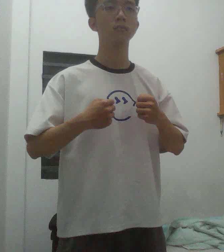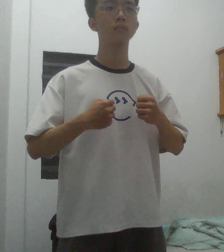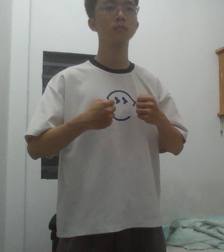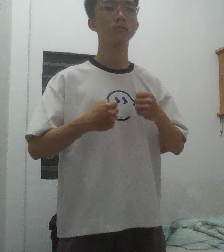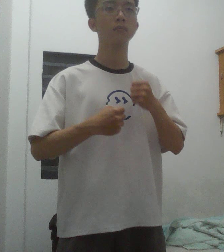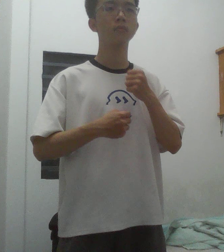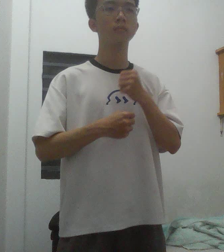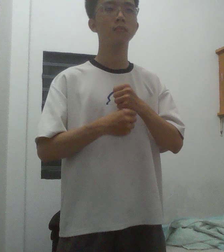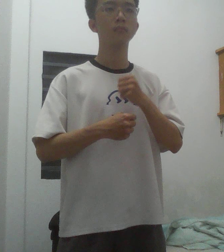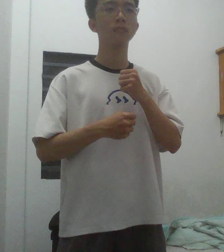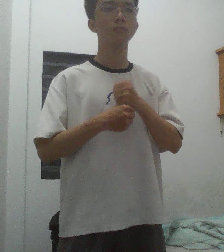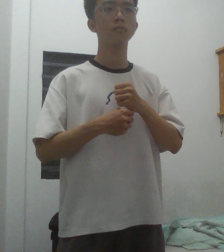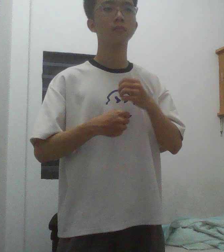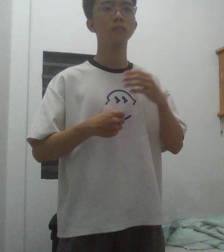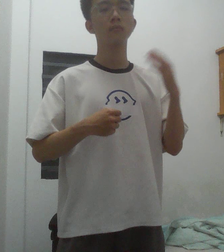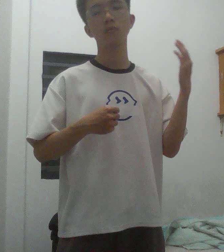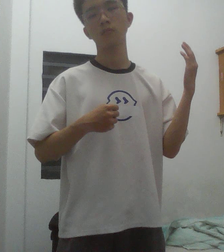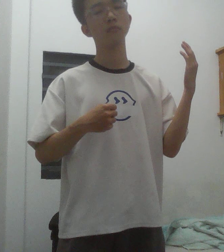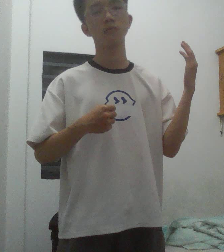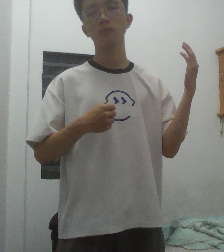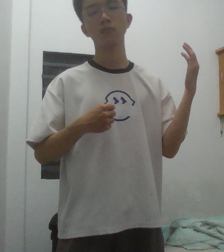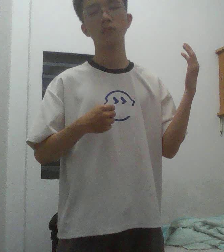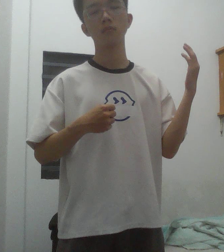that nghiep